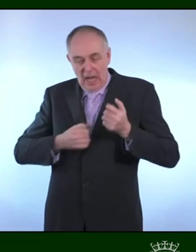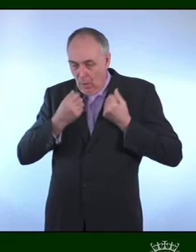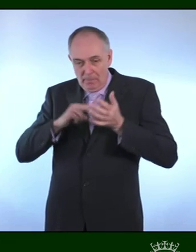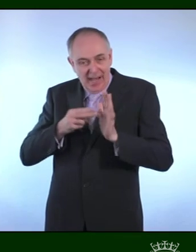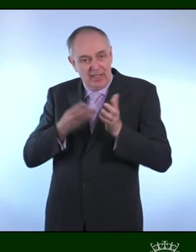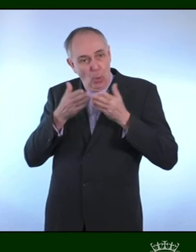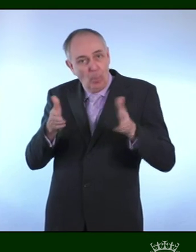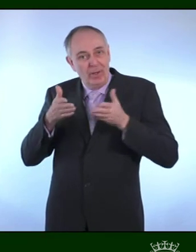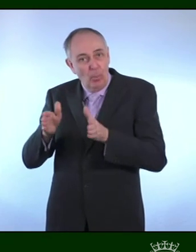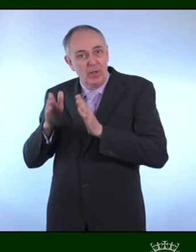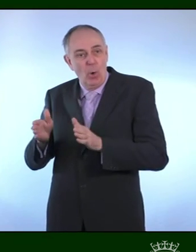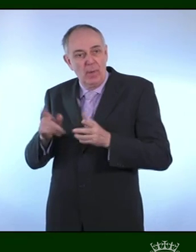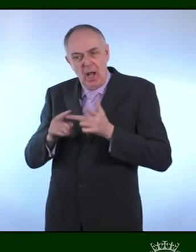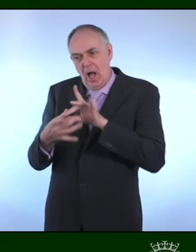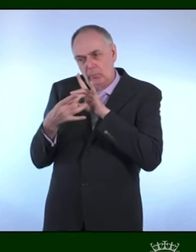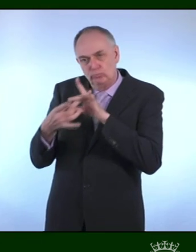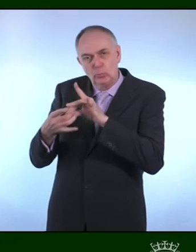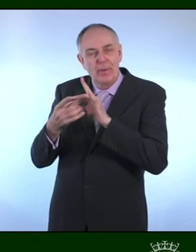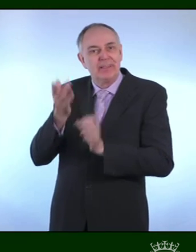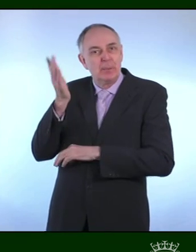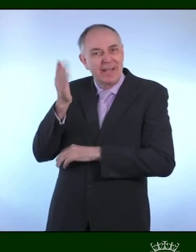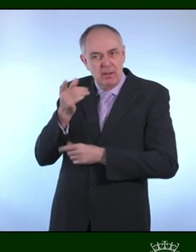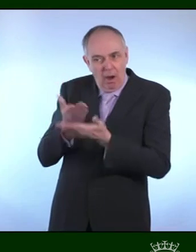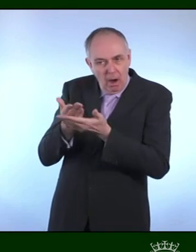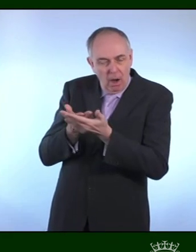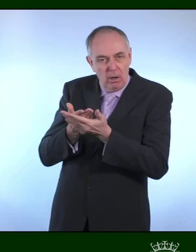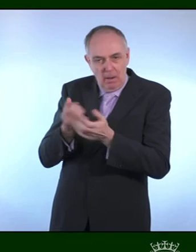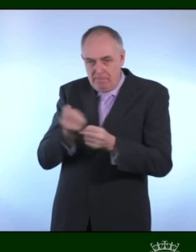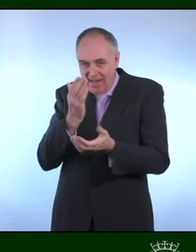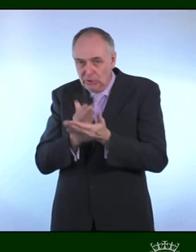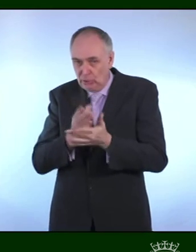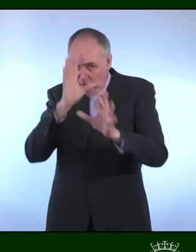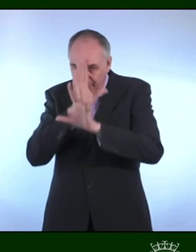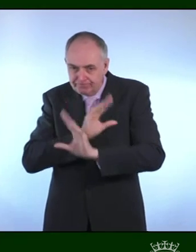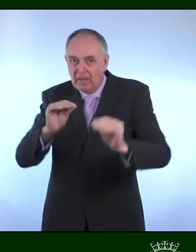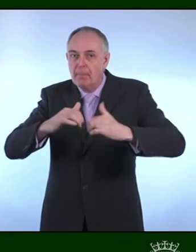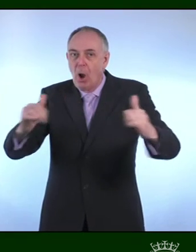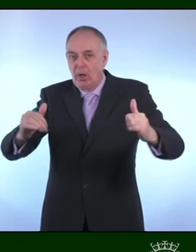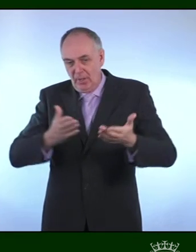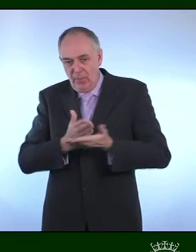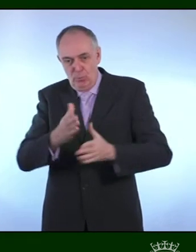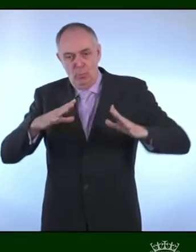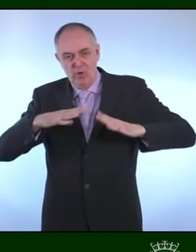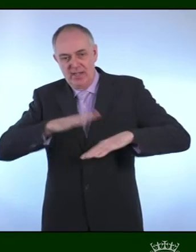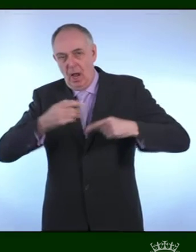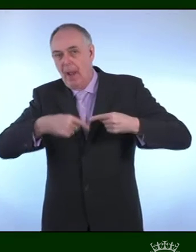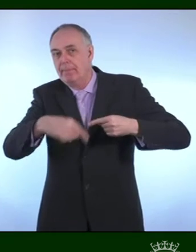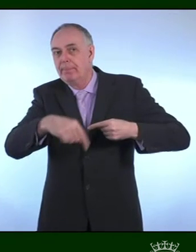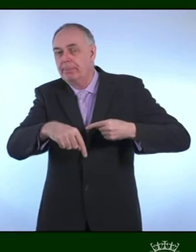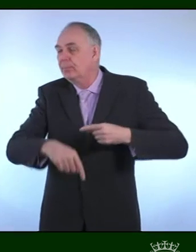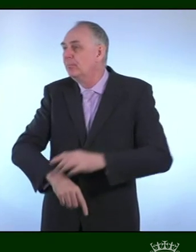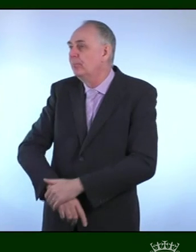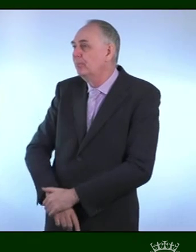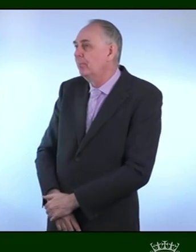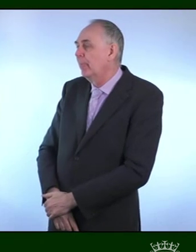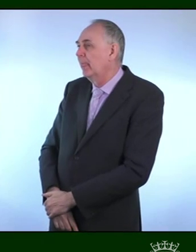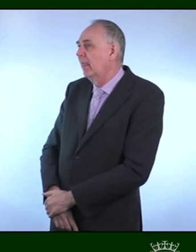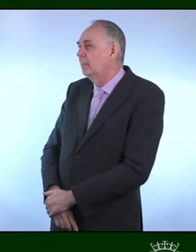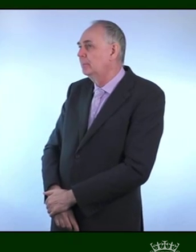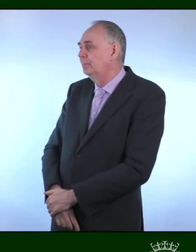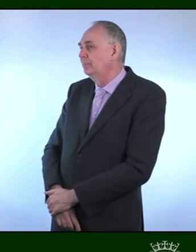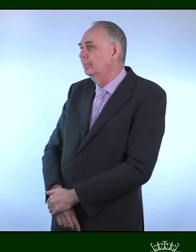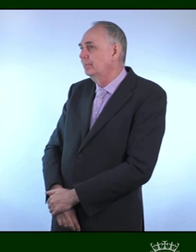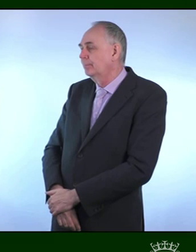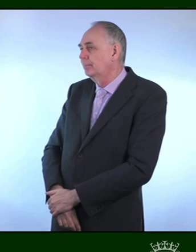I will work with you, Mr Speaker, if I may, on how we can ensure that Parliament is kept informed throughout the recess.